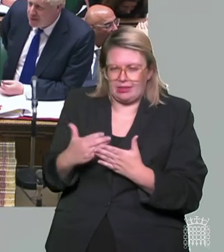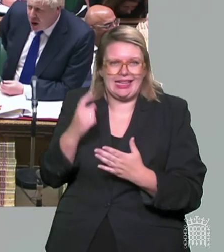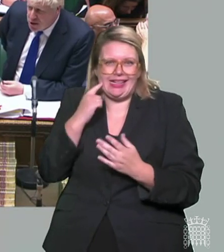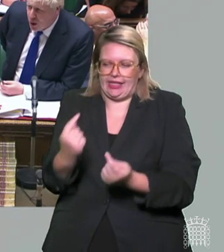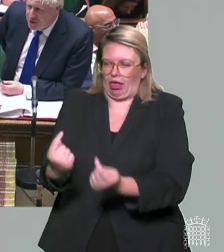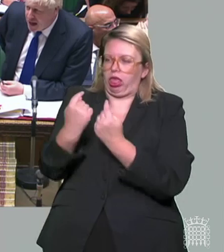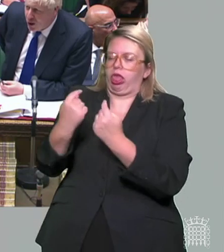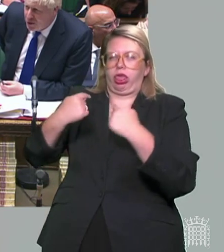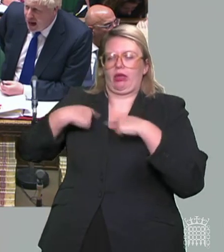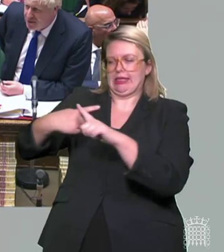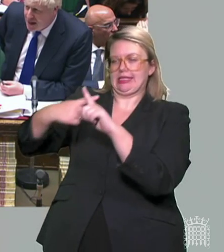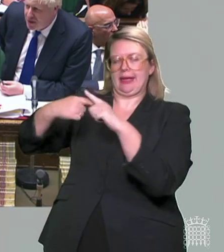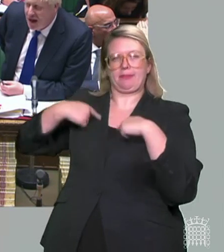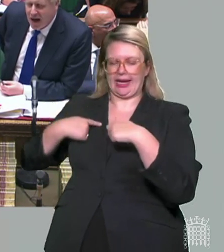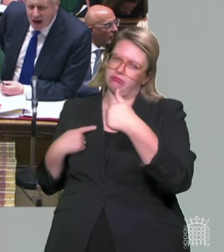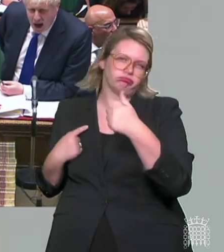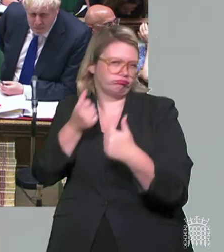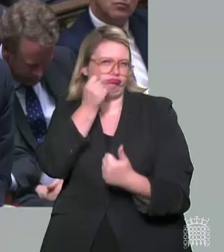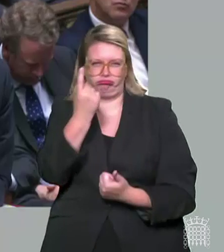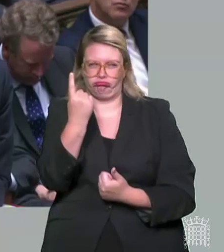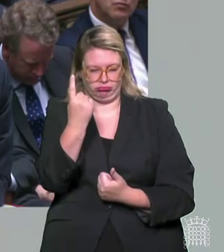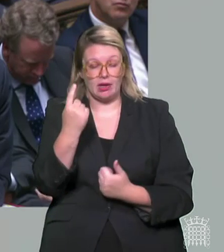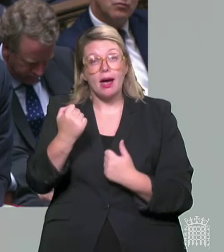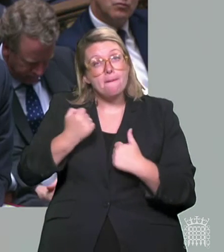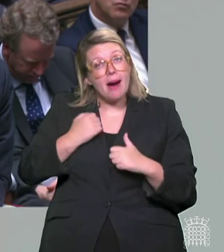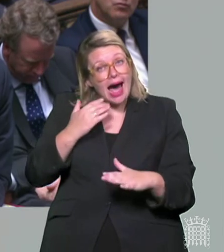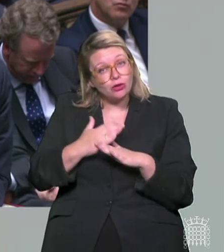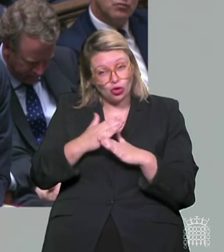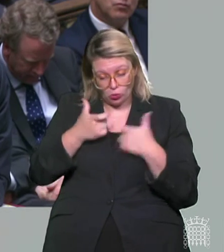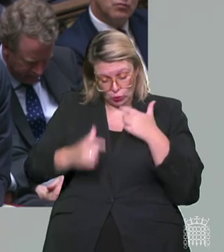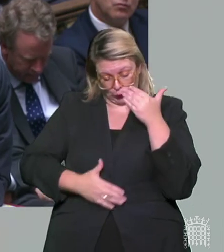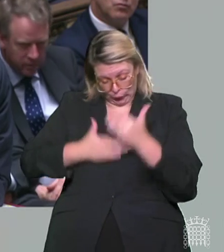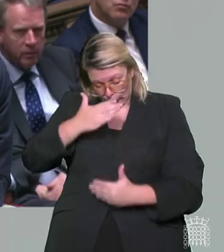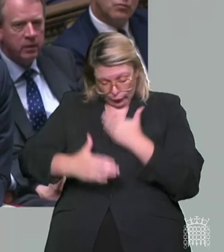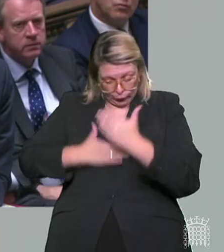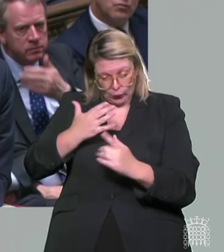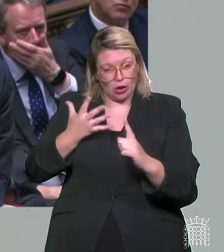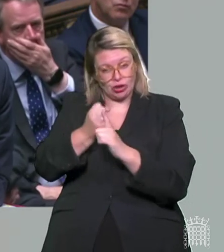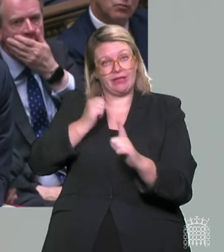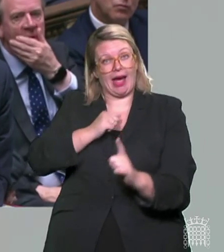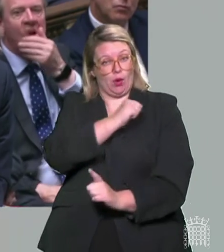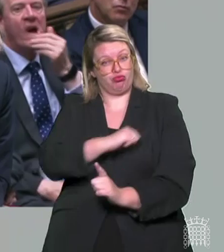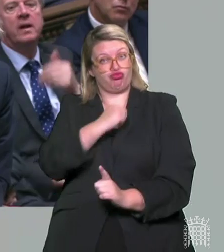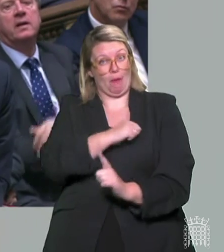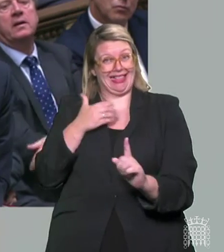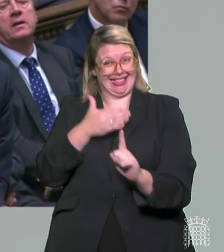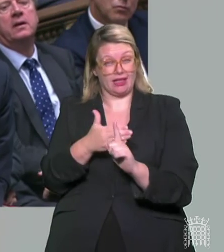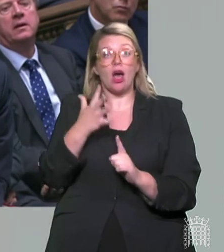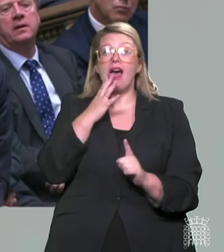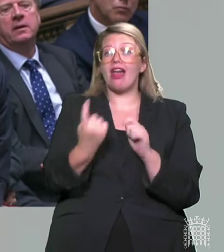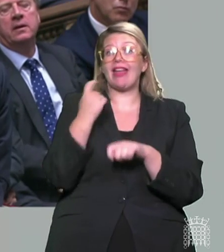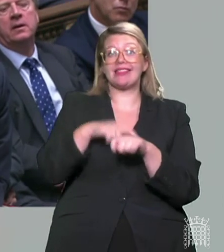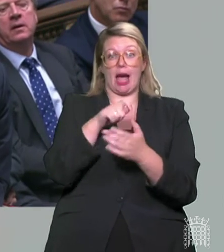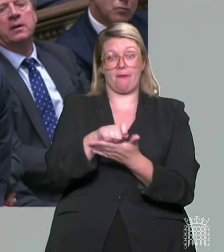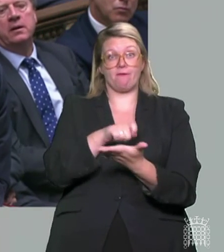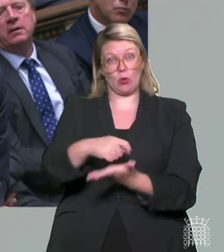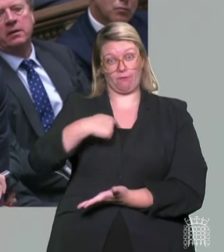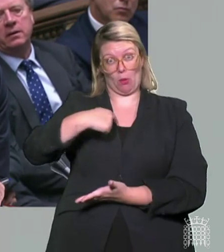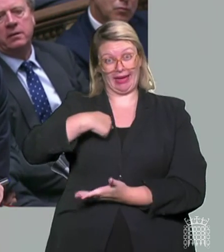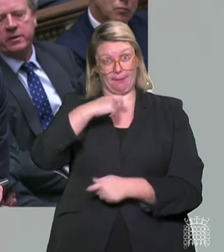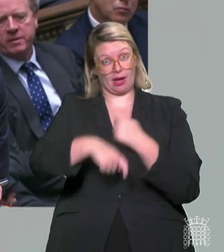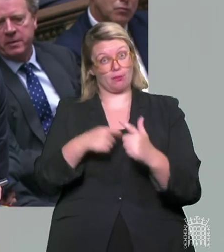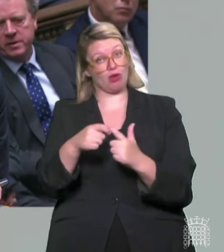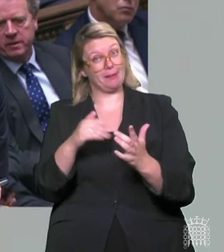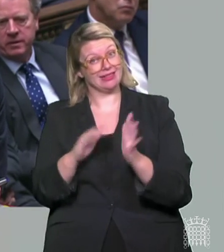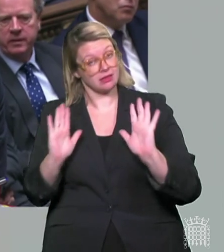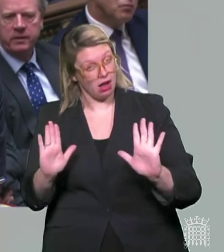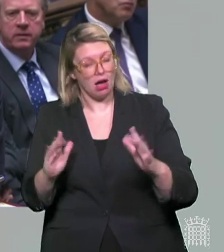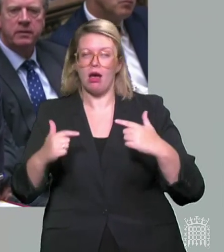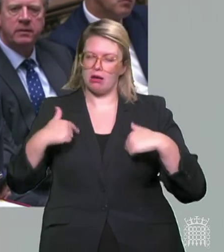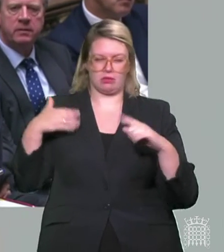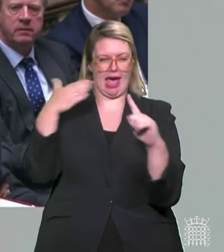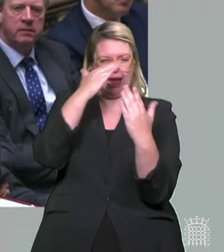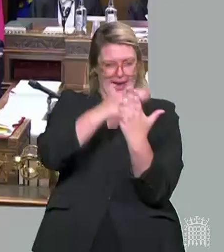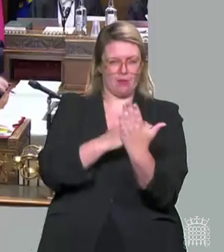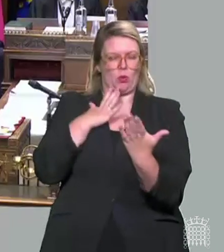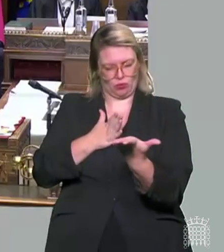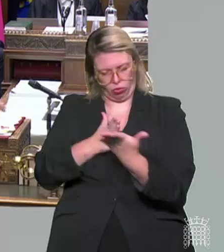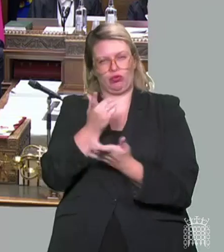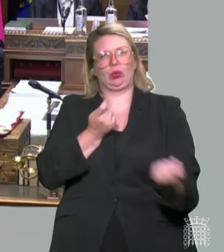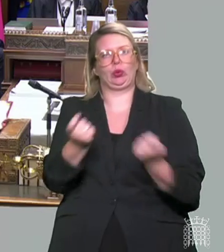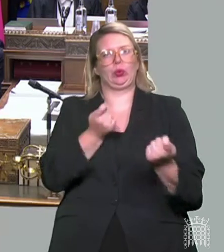It is my job to get on and deliver our manifesto, which we are; deliver on the mandate on which I was elected; and get this country through tough times, just as we got it through covid.